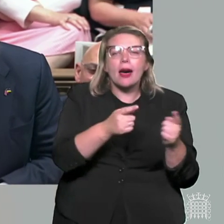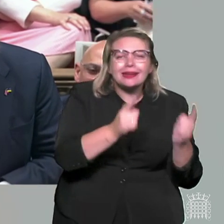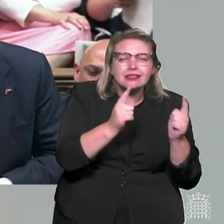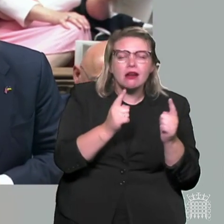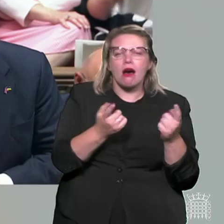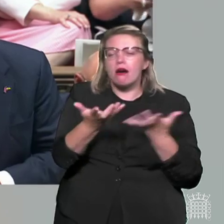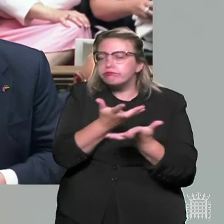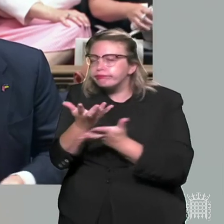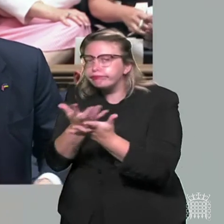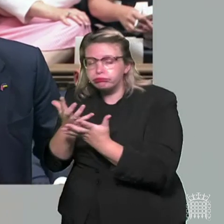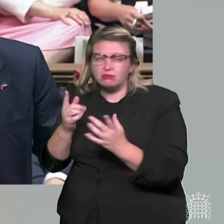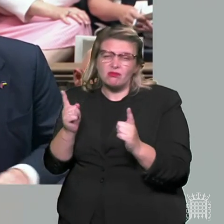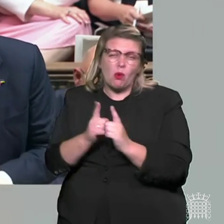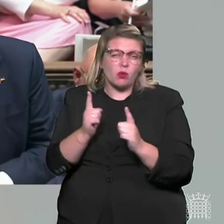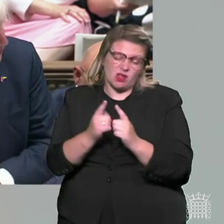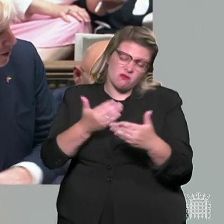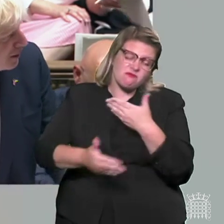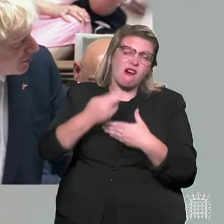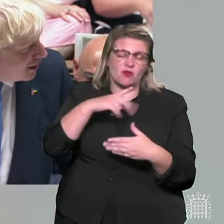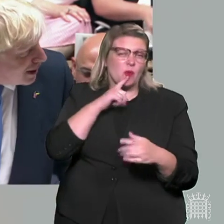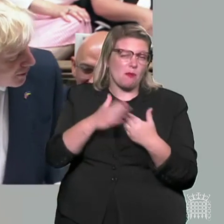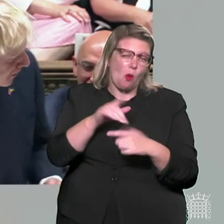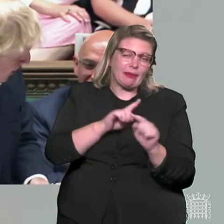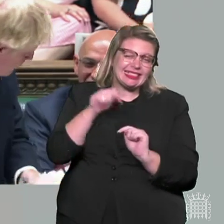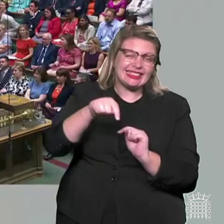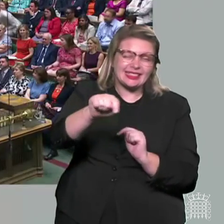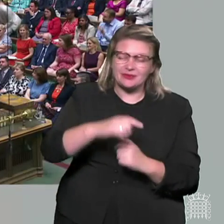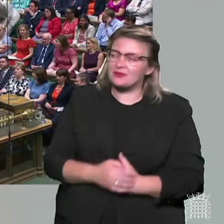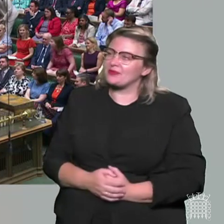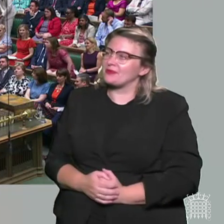In addition to my duties in this House I will have further such meetings later today.